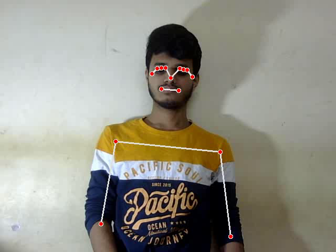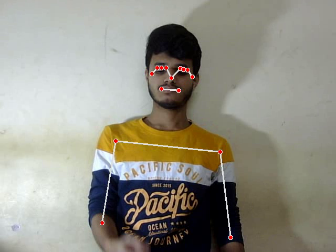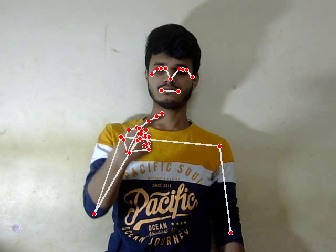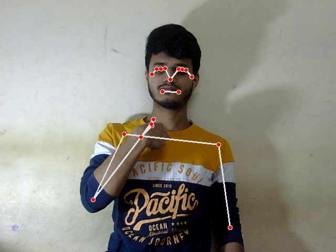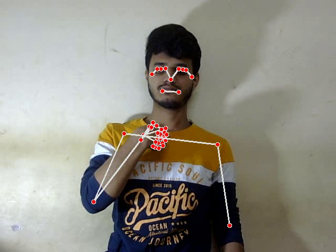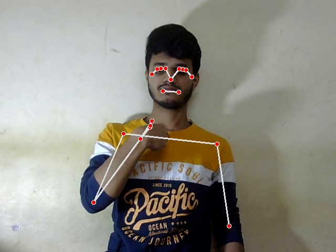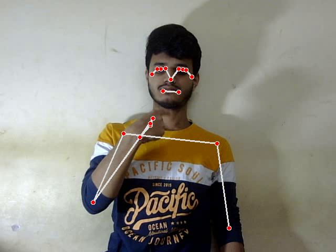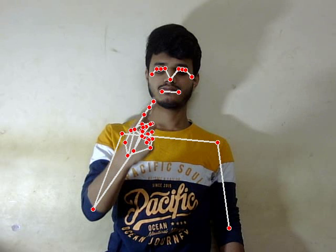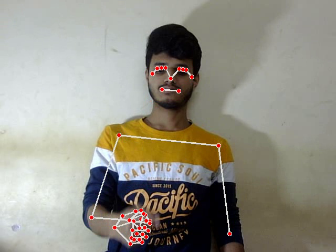I